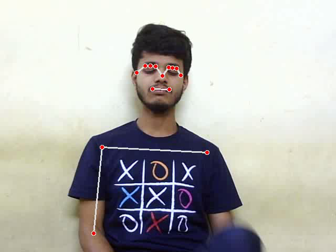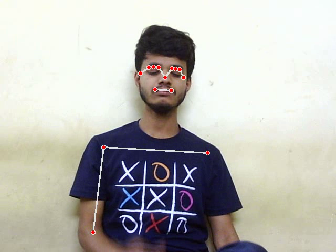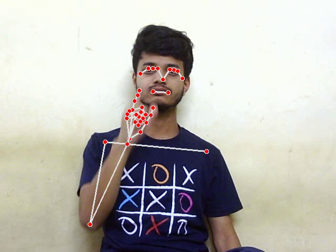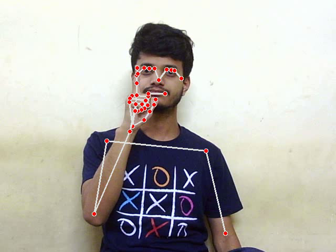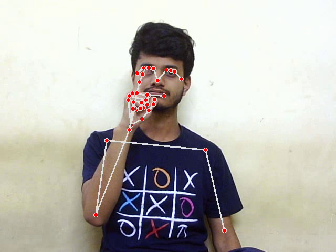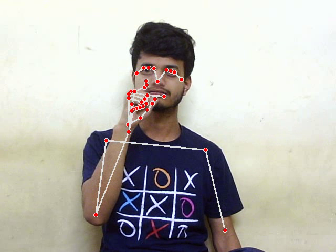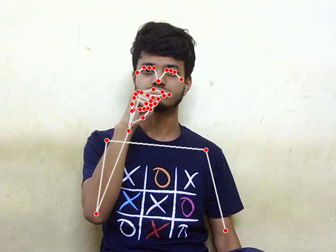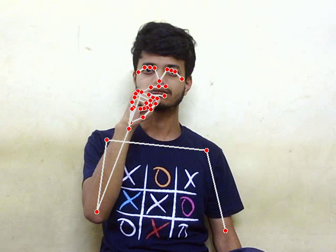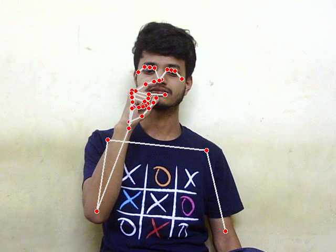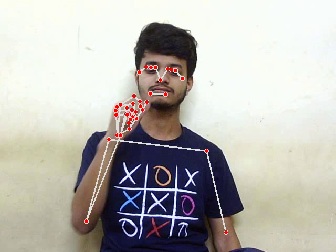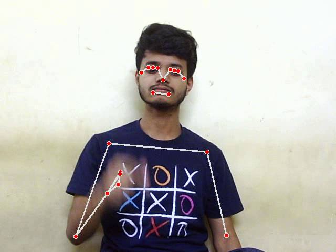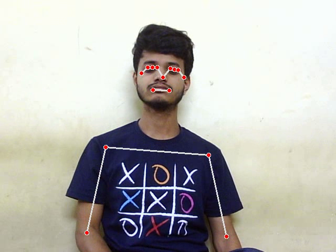who